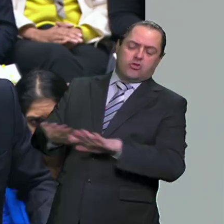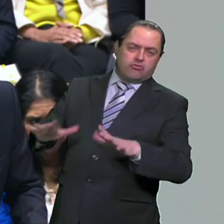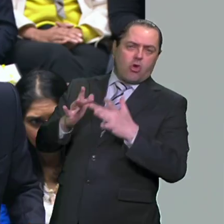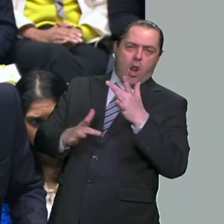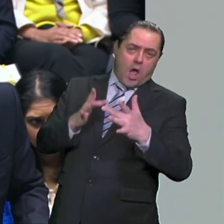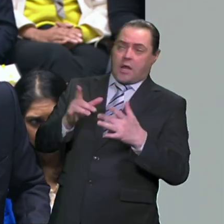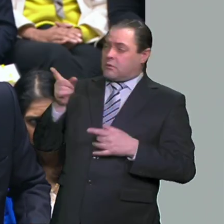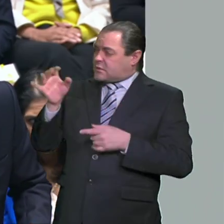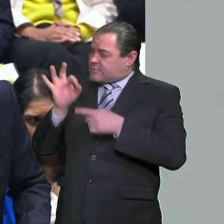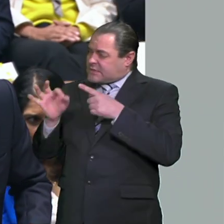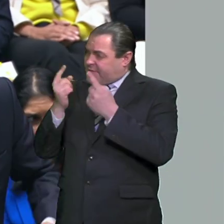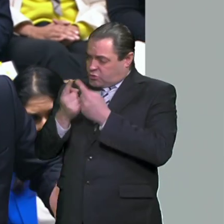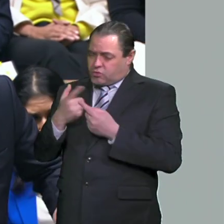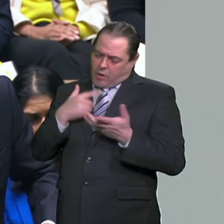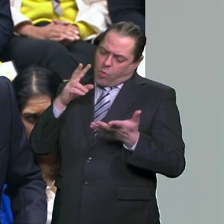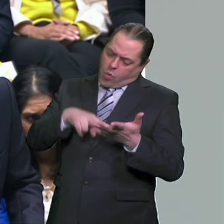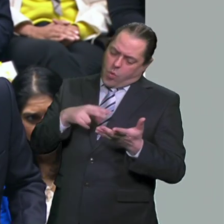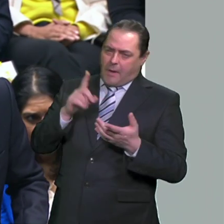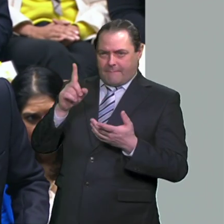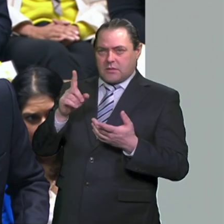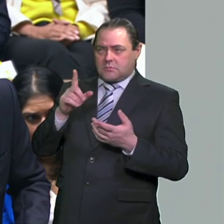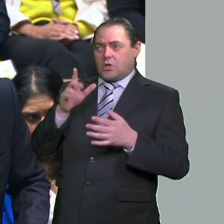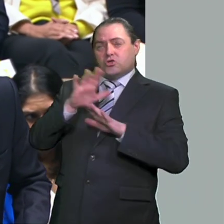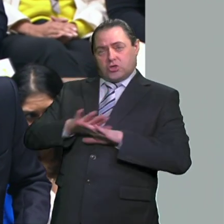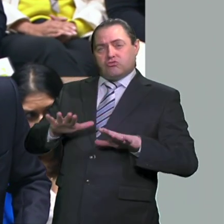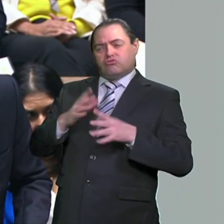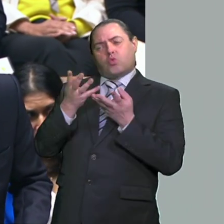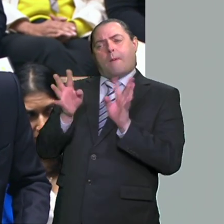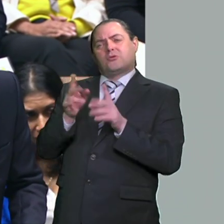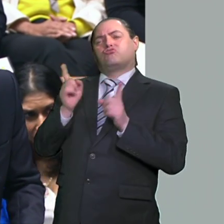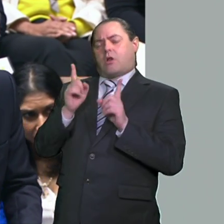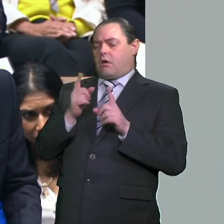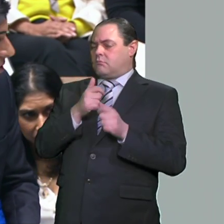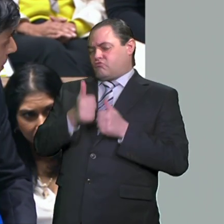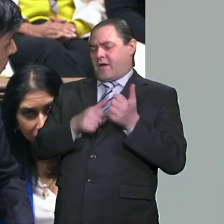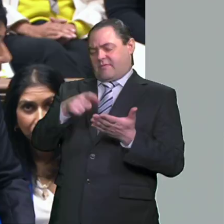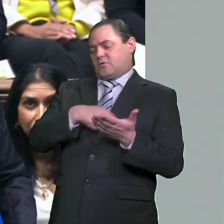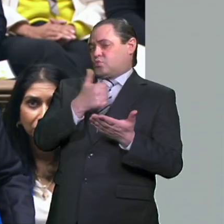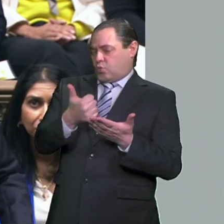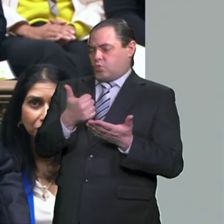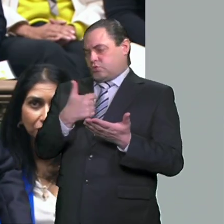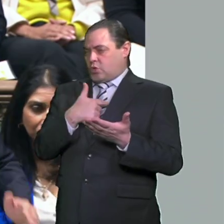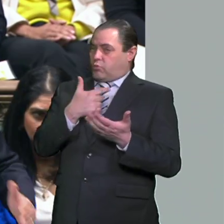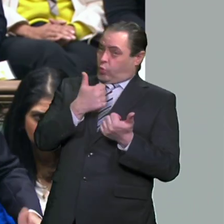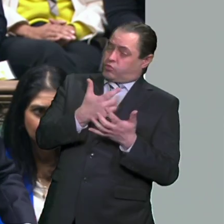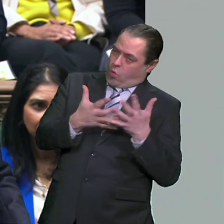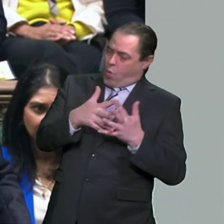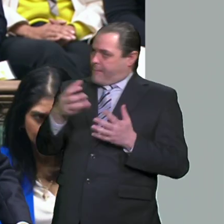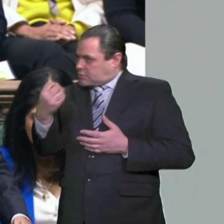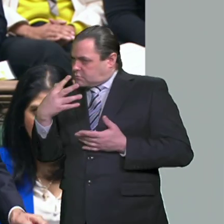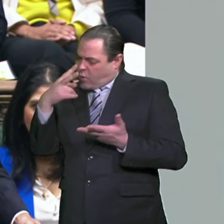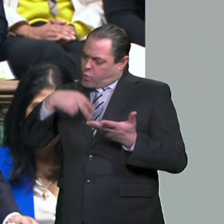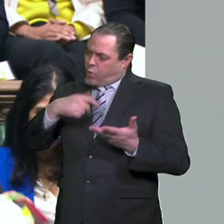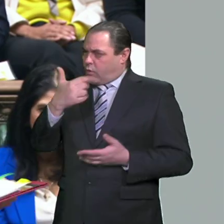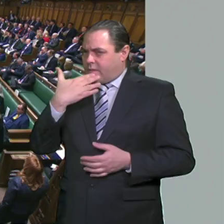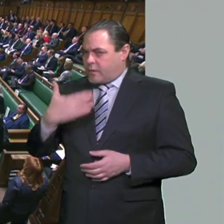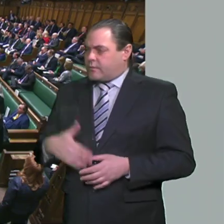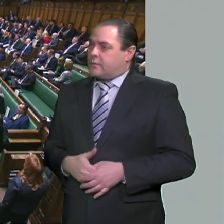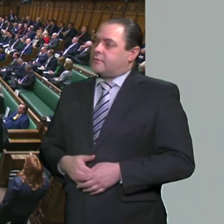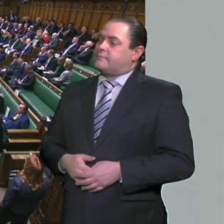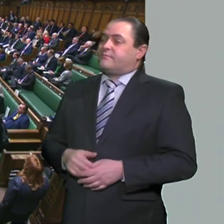I am happy to look at the specific issue he mentions, but the Bill has been praised by the Children’s Commissioner and others as a groundbreaking law that will do wonders to improve children’s safety.